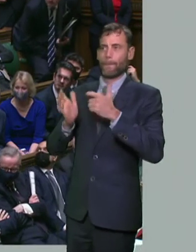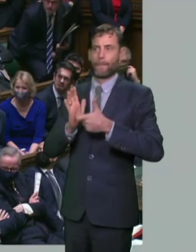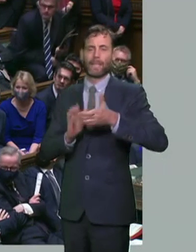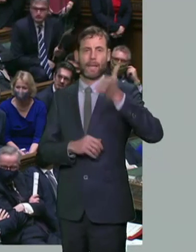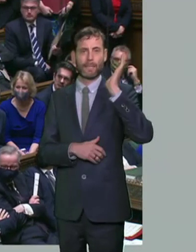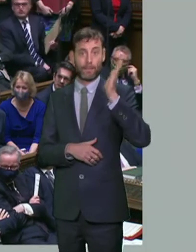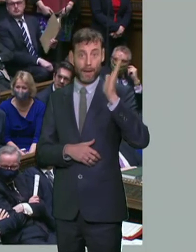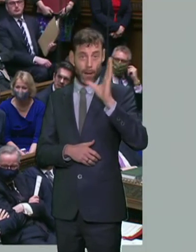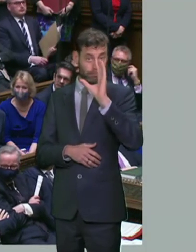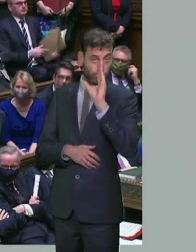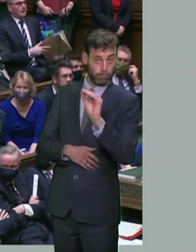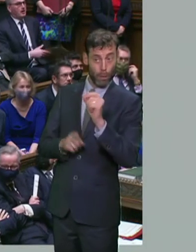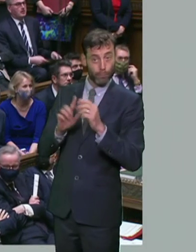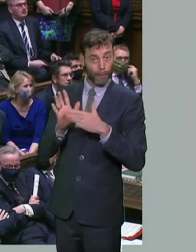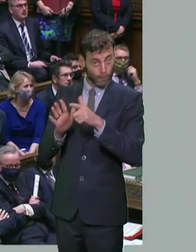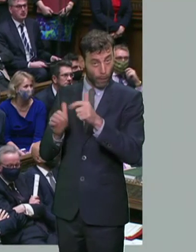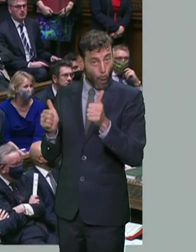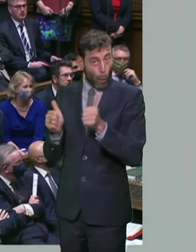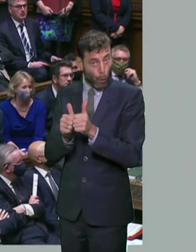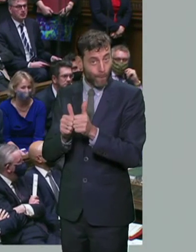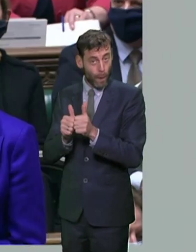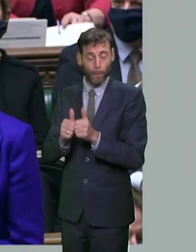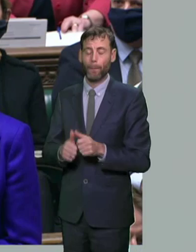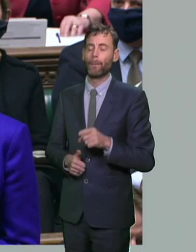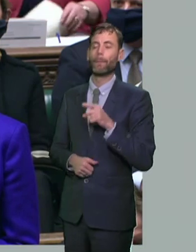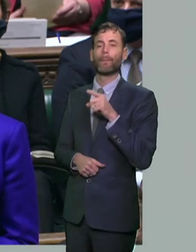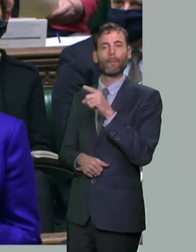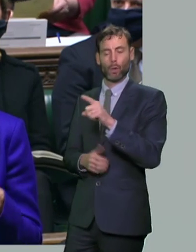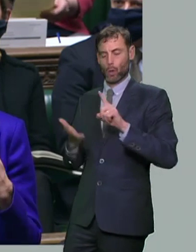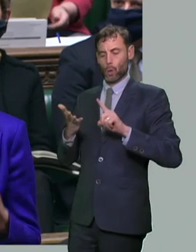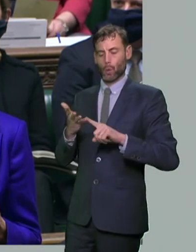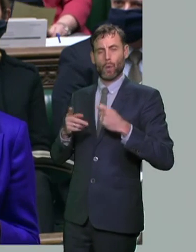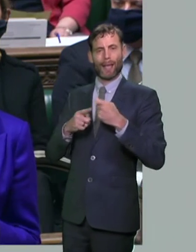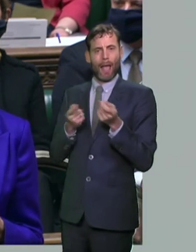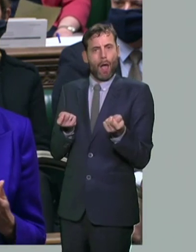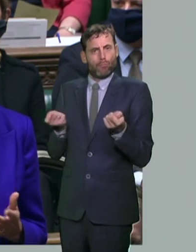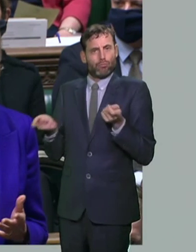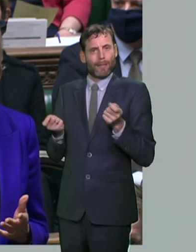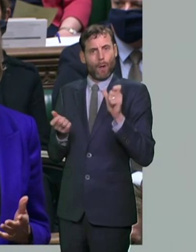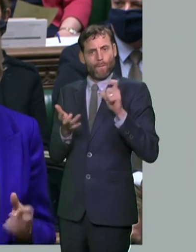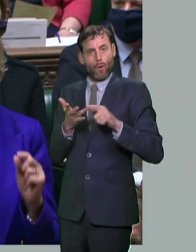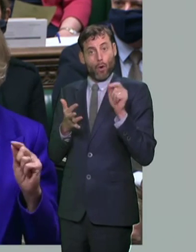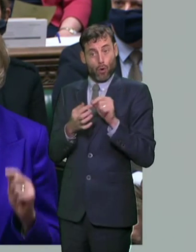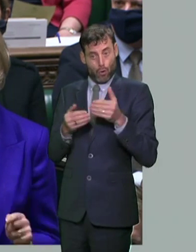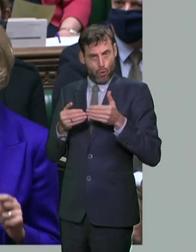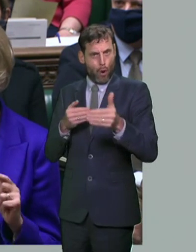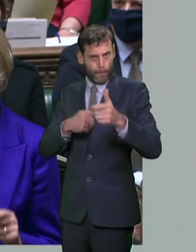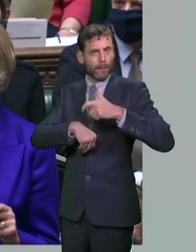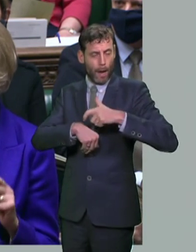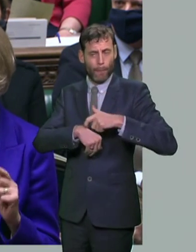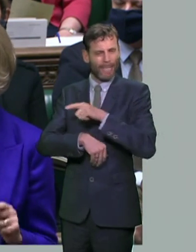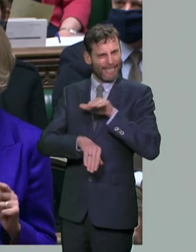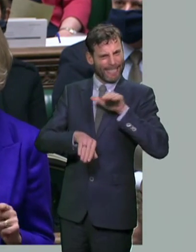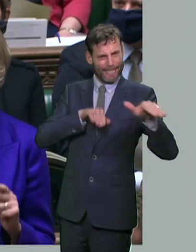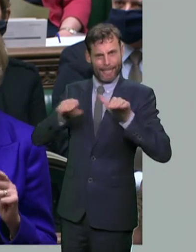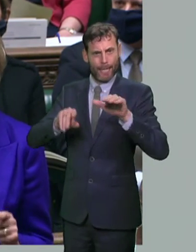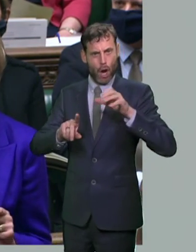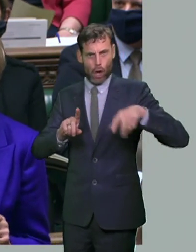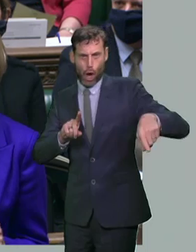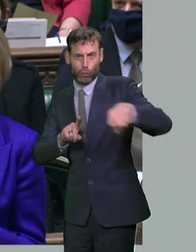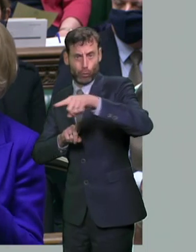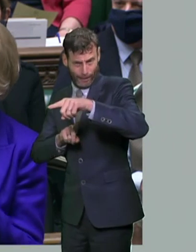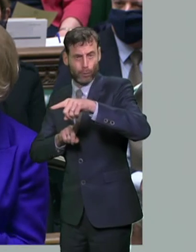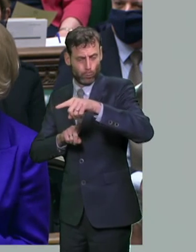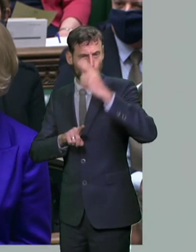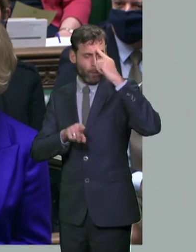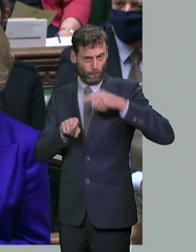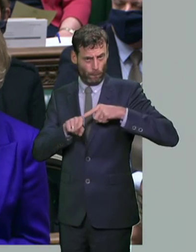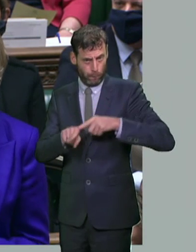Will the Prime Minister confirm that he will use the rest of the UK’s presidency of the conference of the parties to urge countries around the world to make good on the pledges that they made in Glasgow?